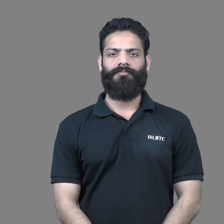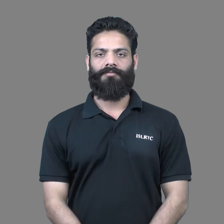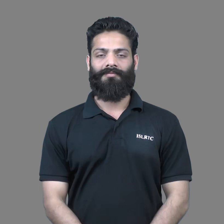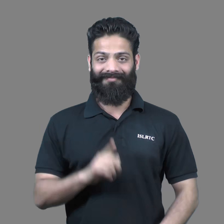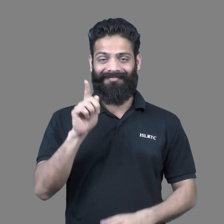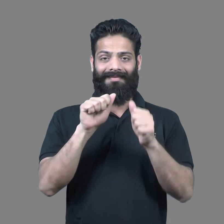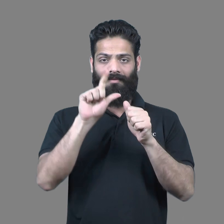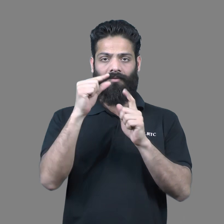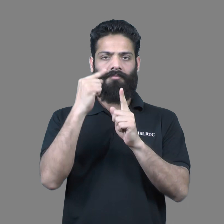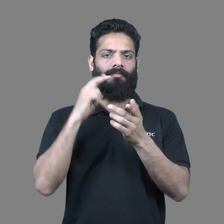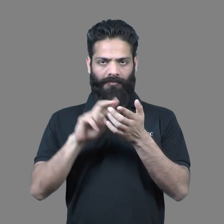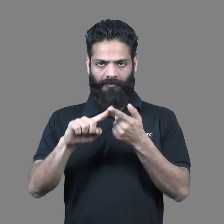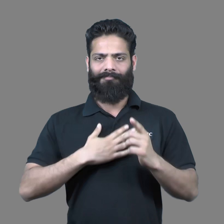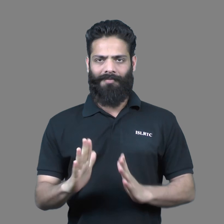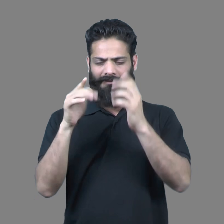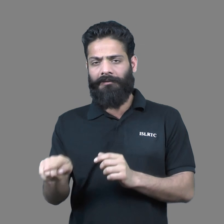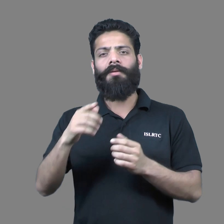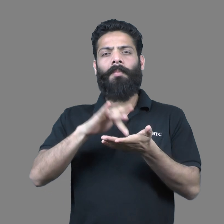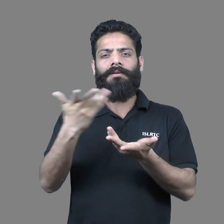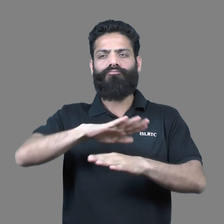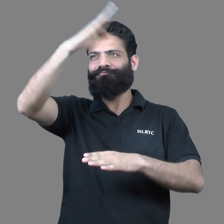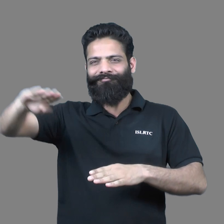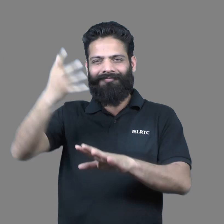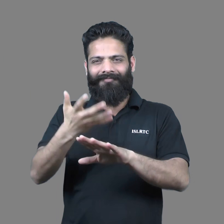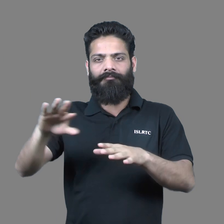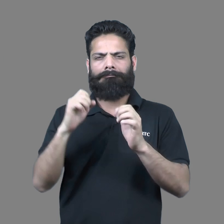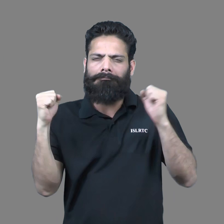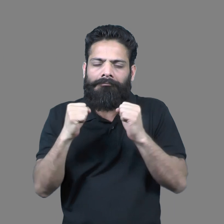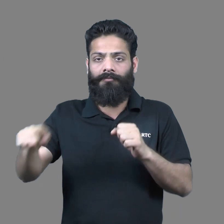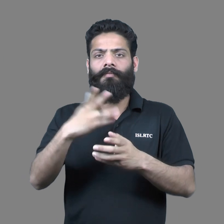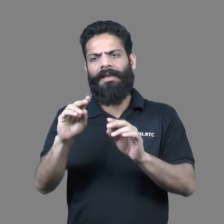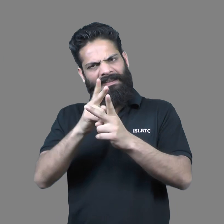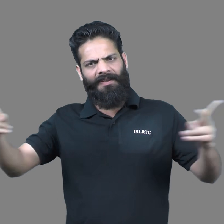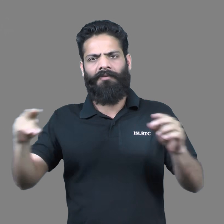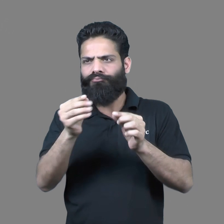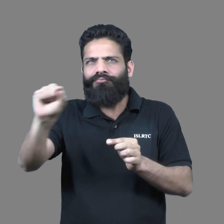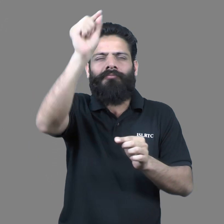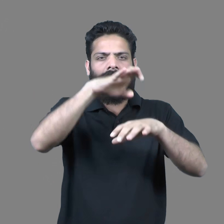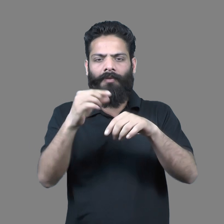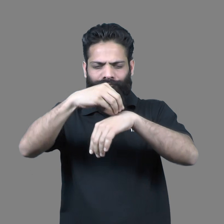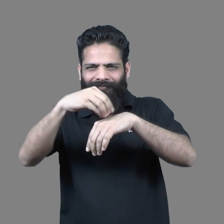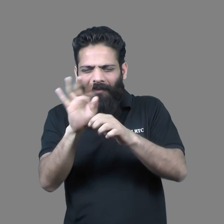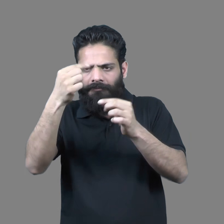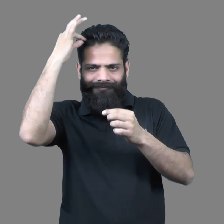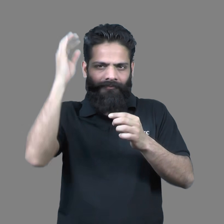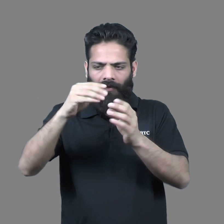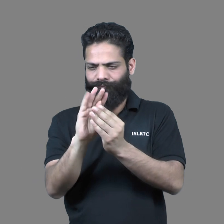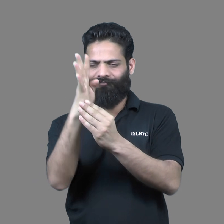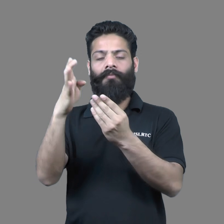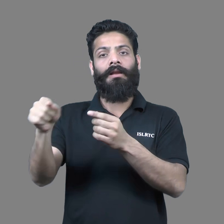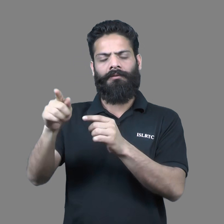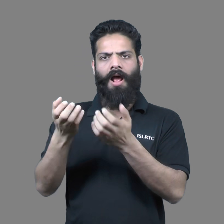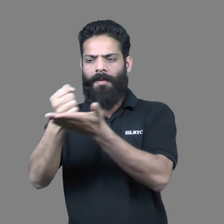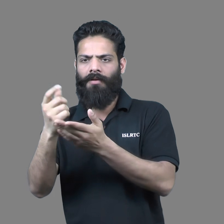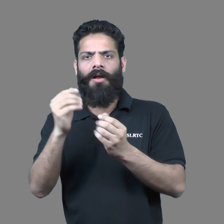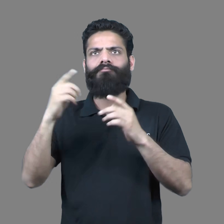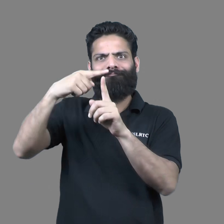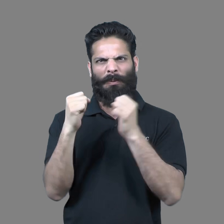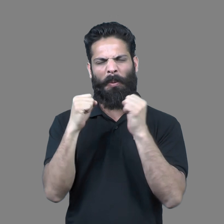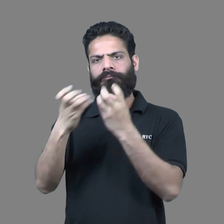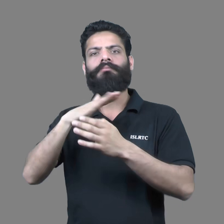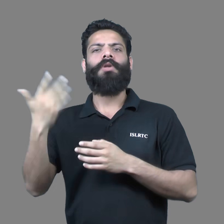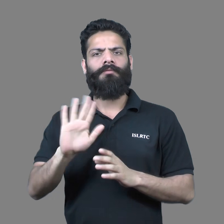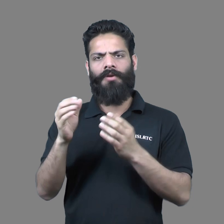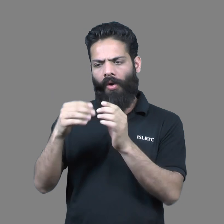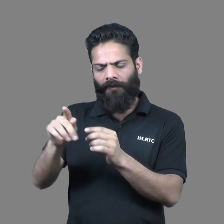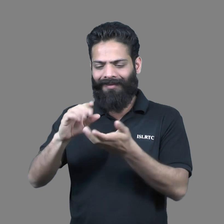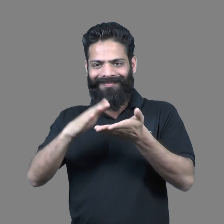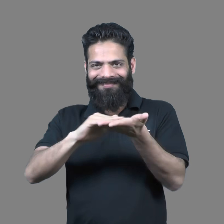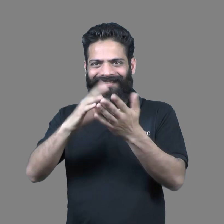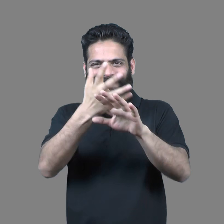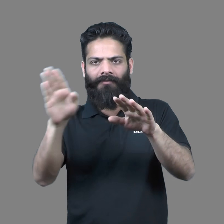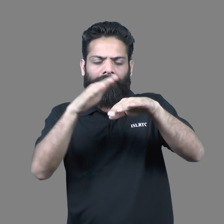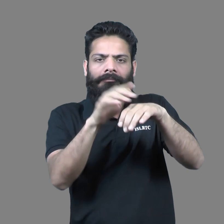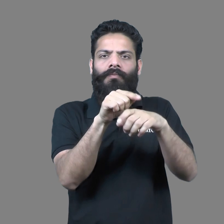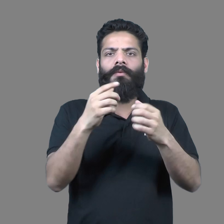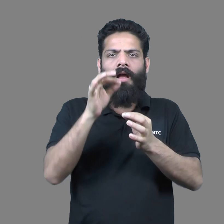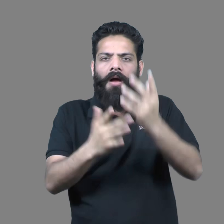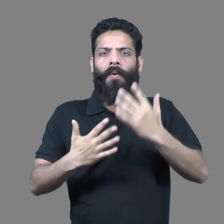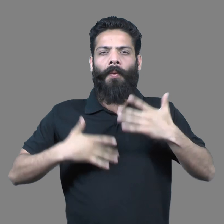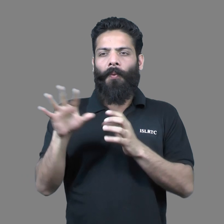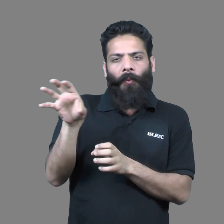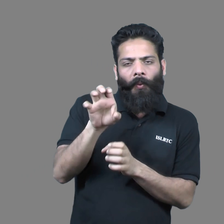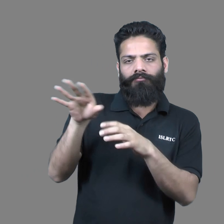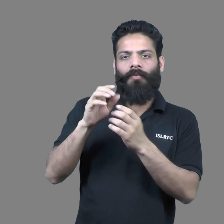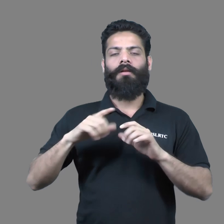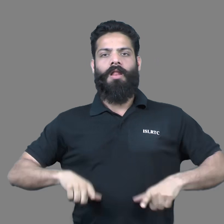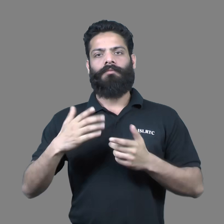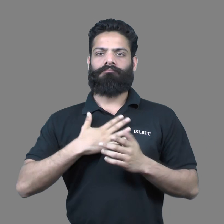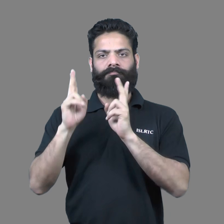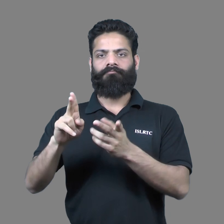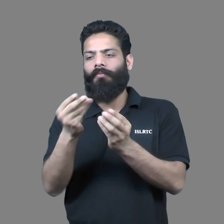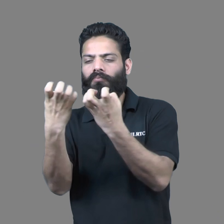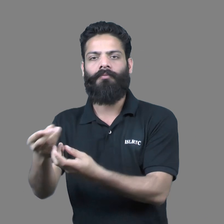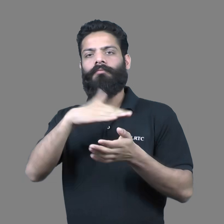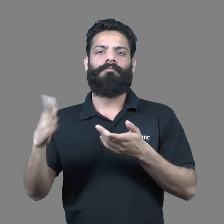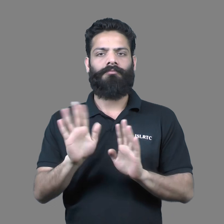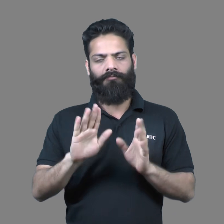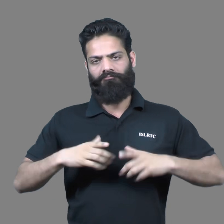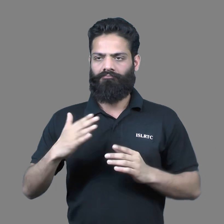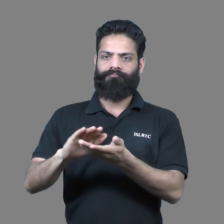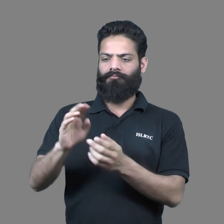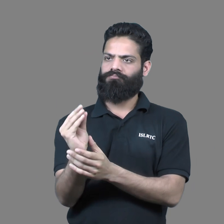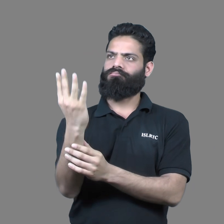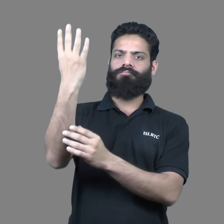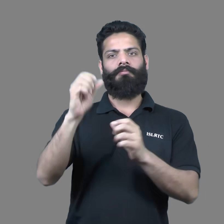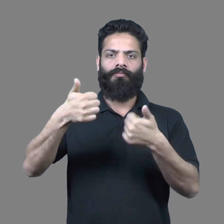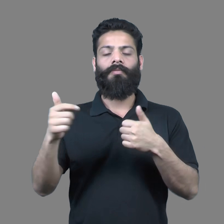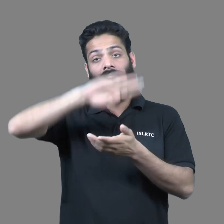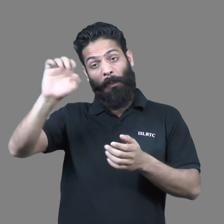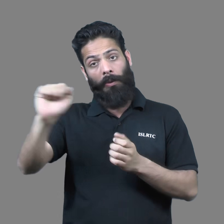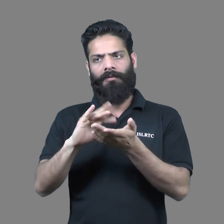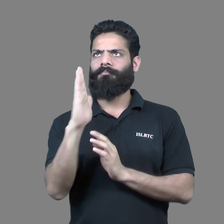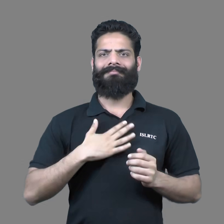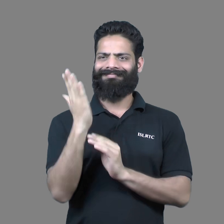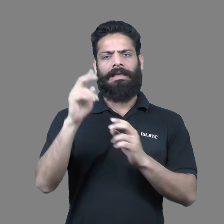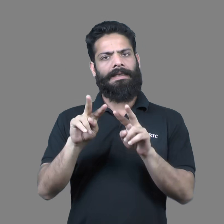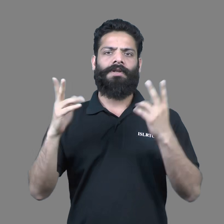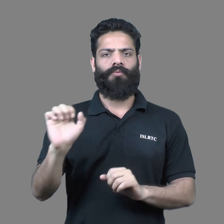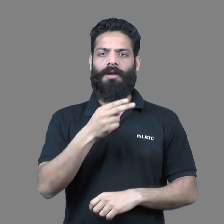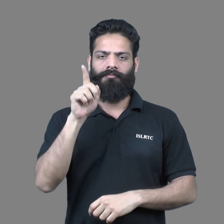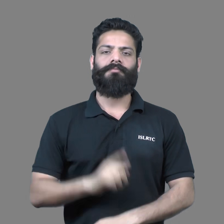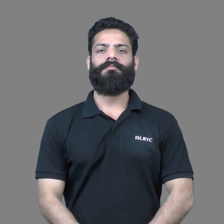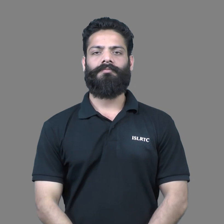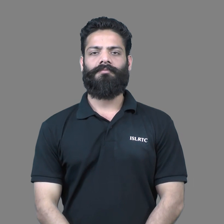Alpine plant